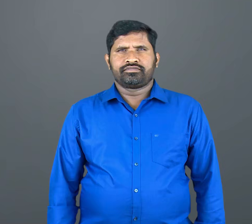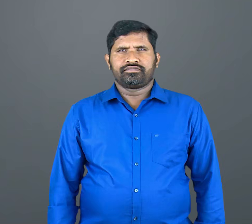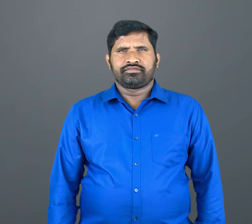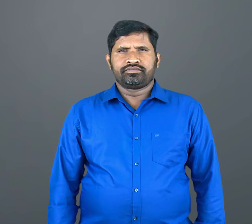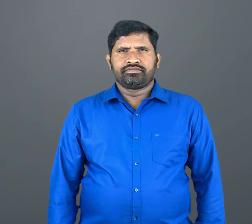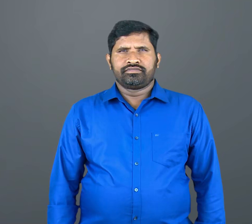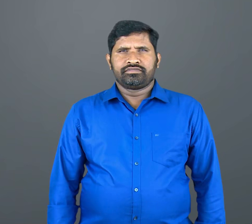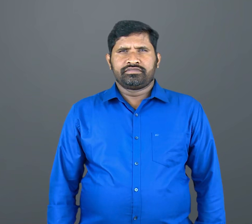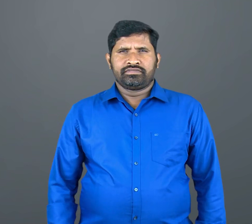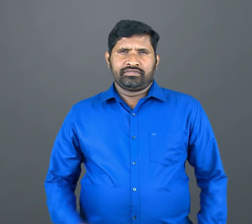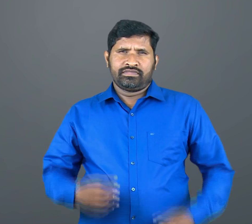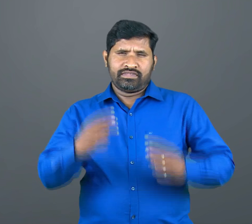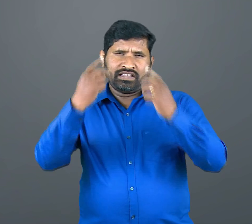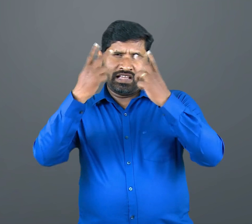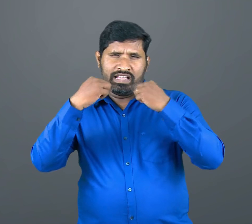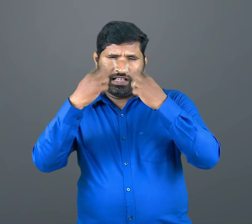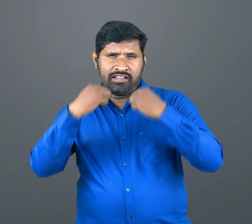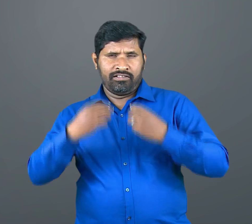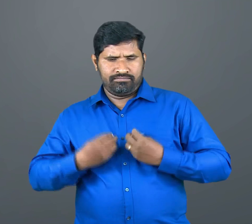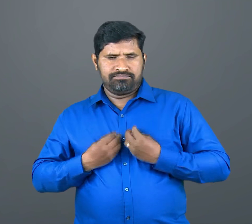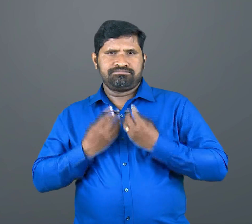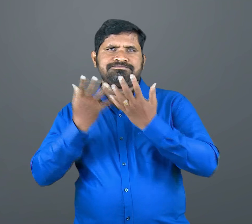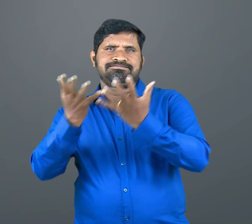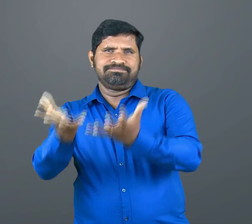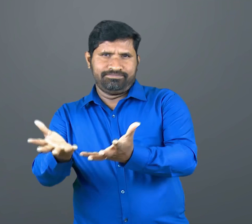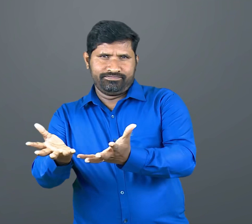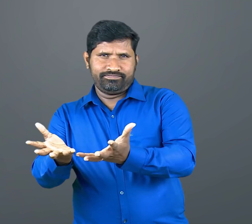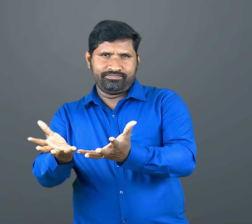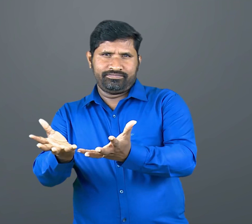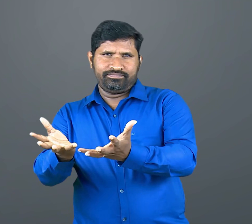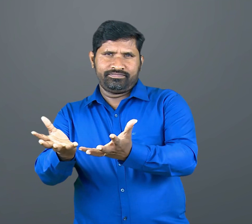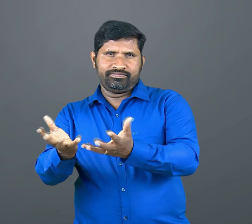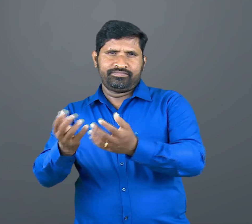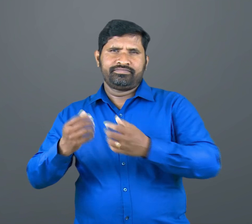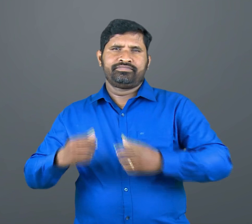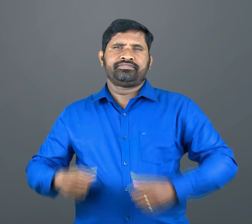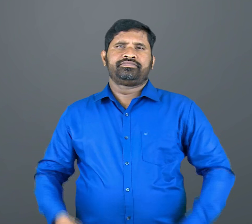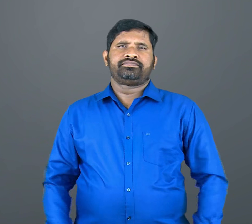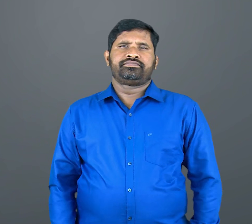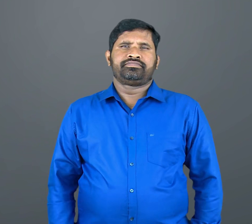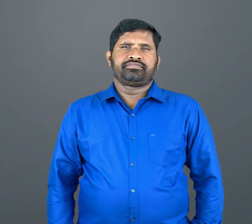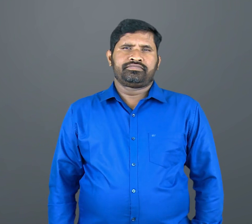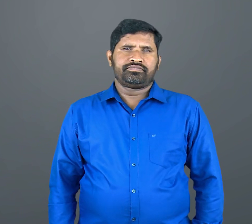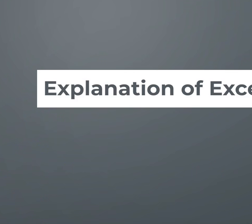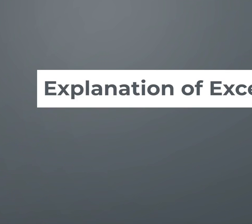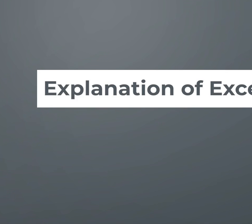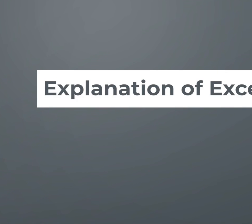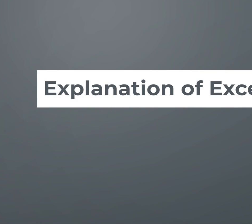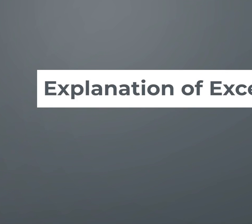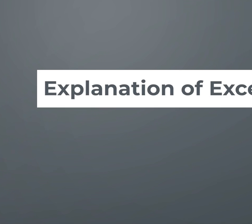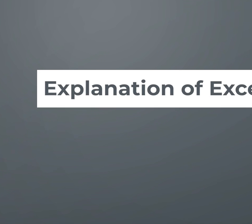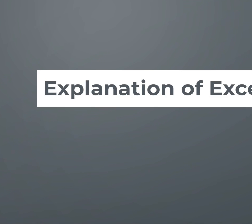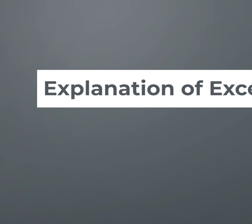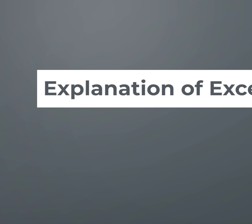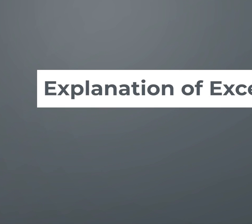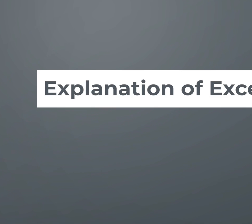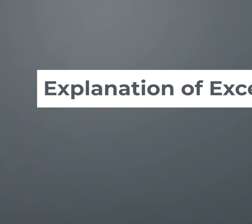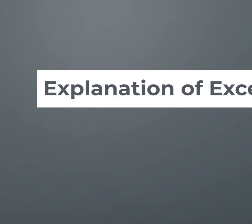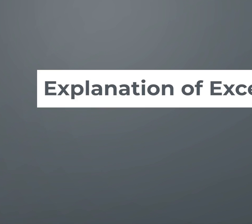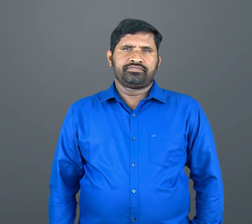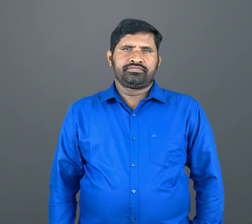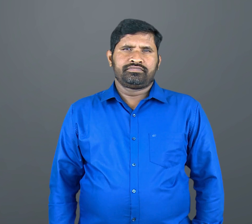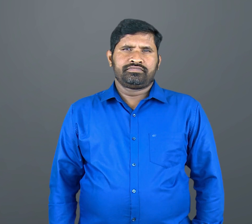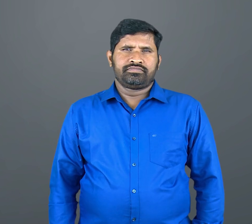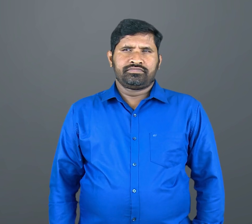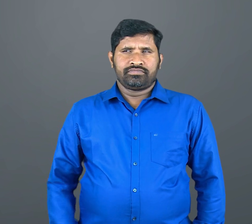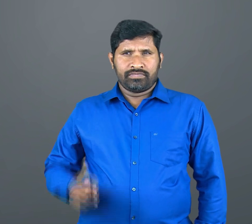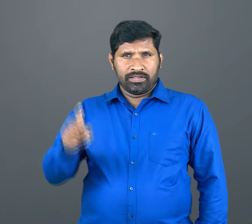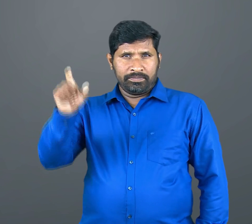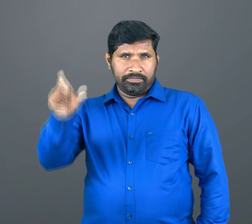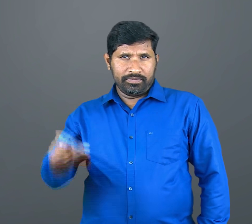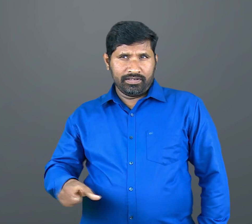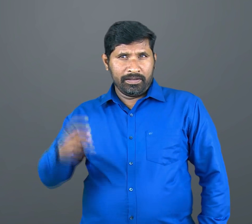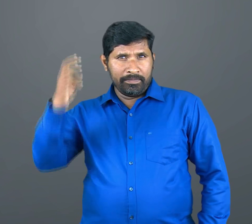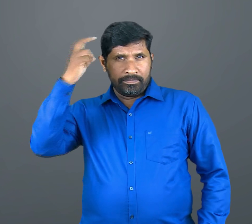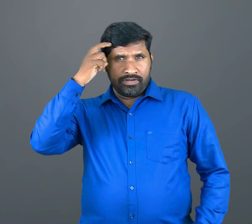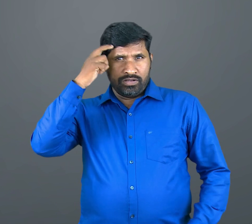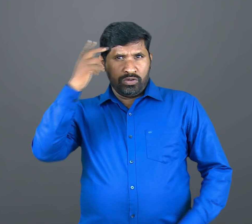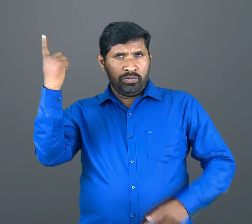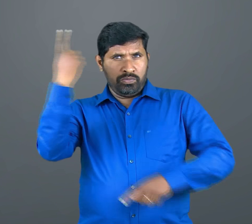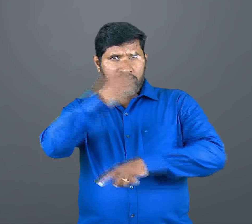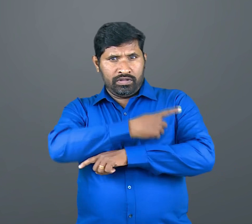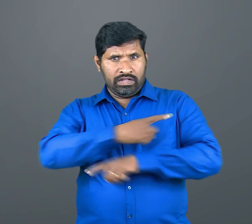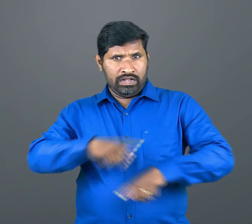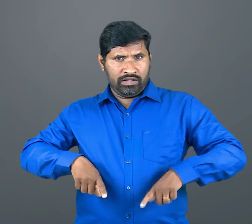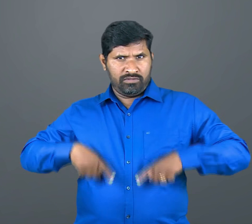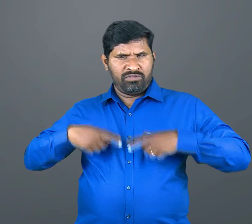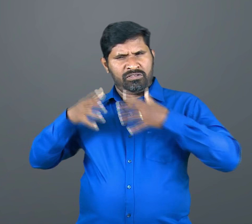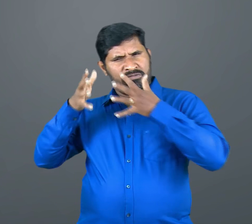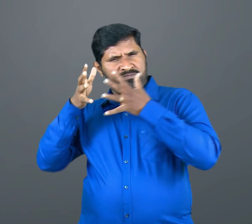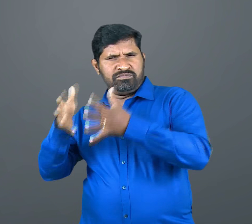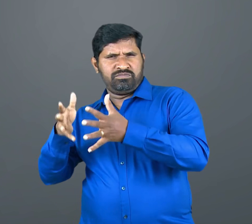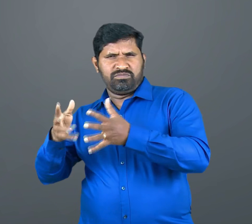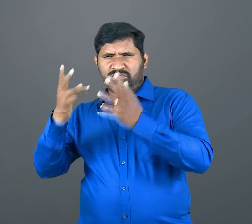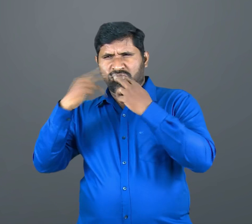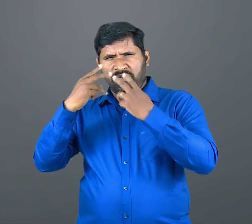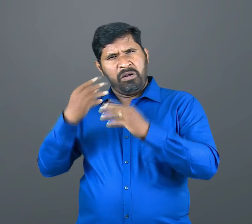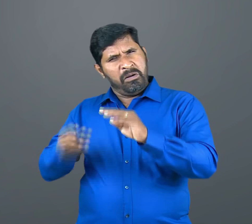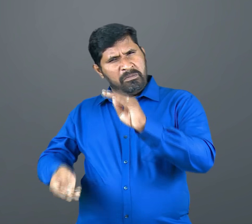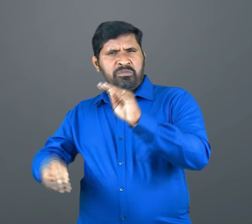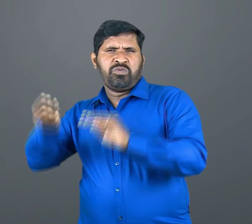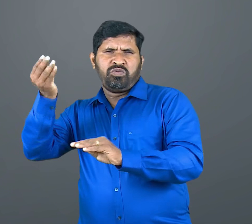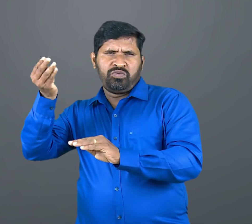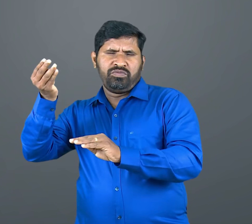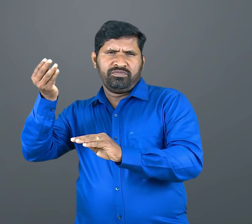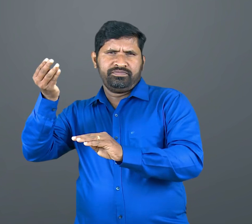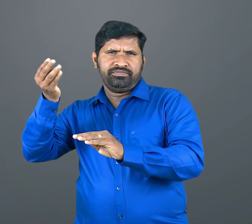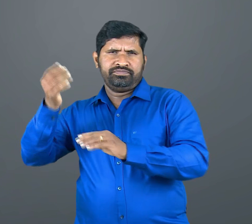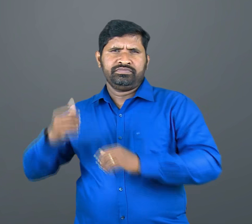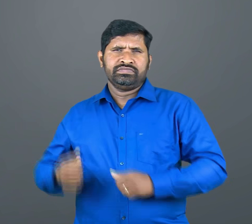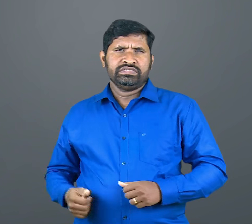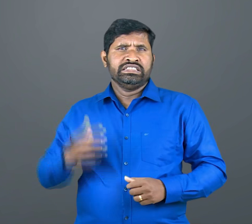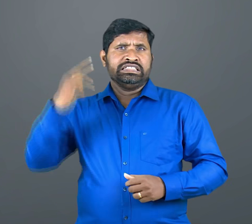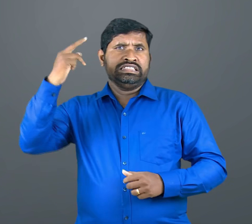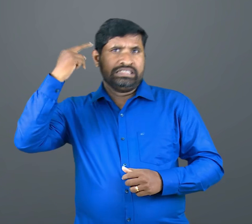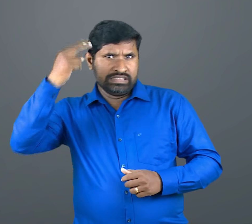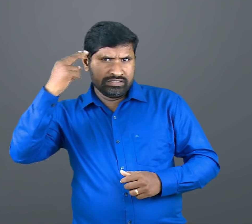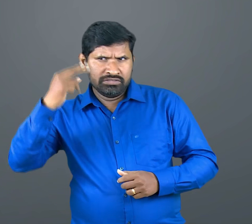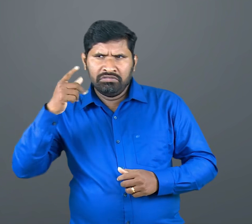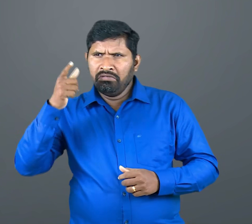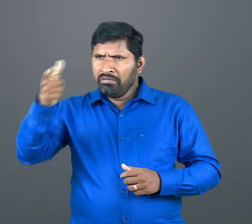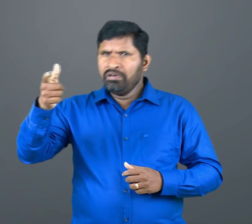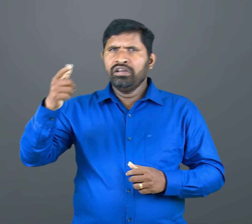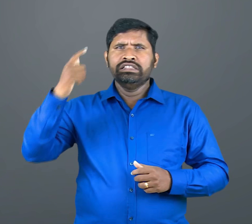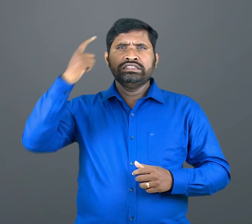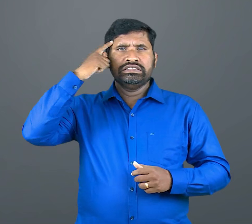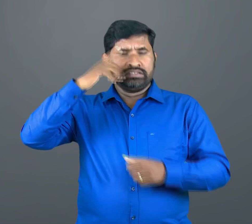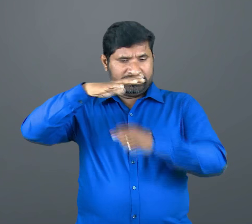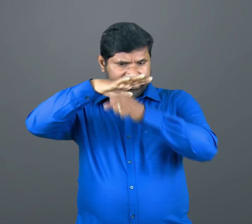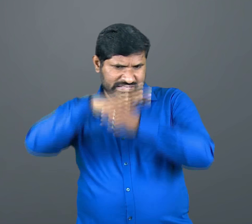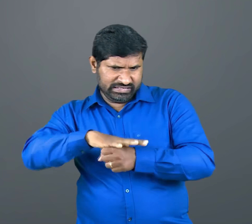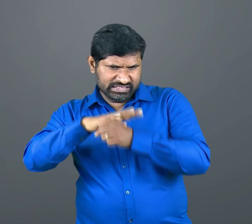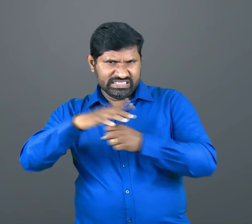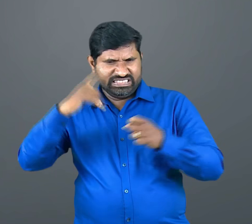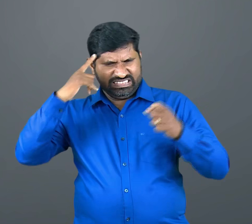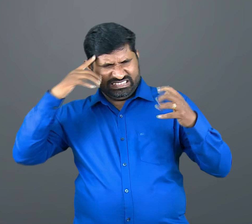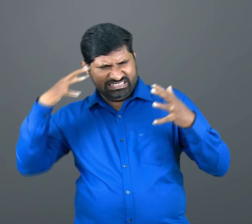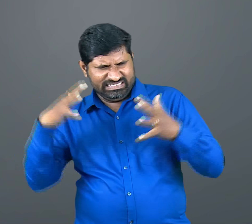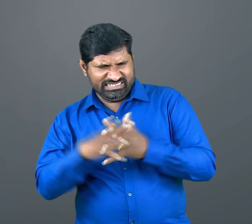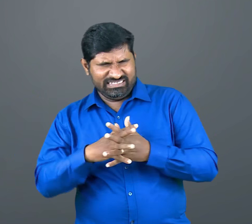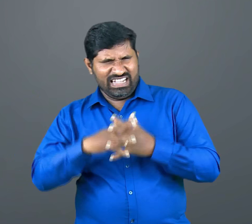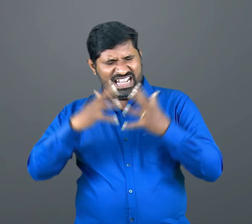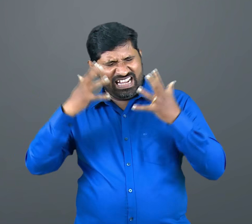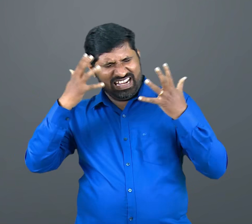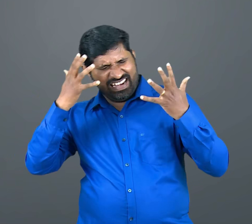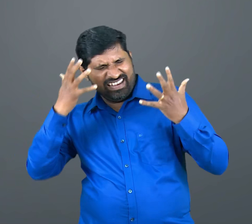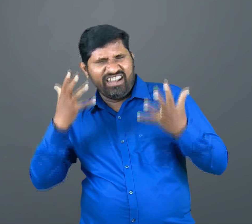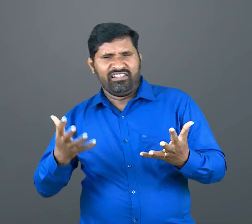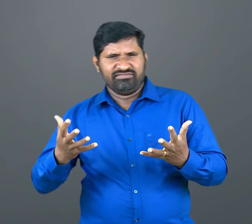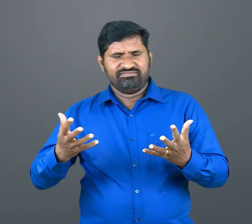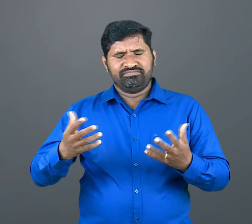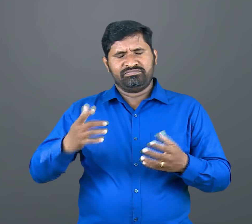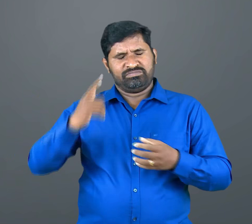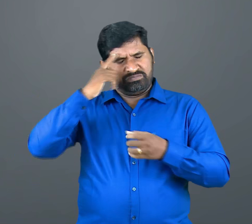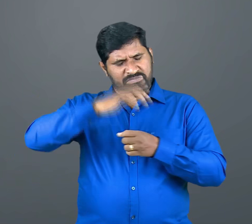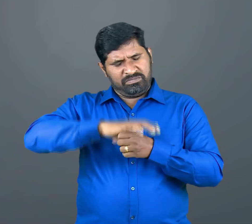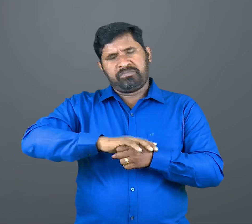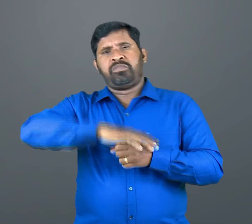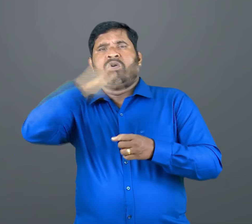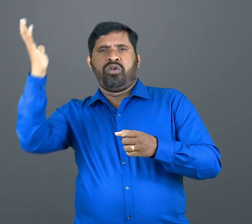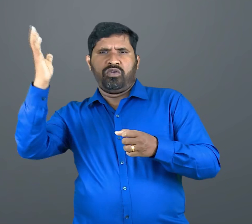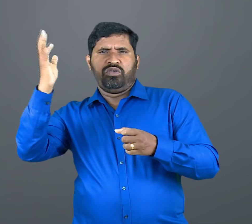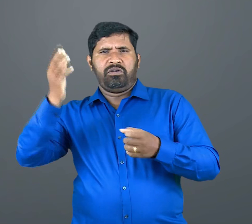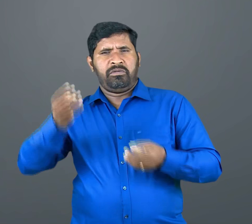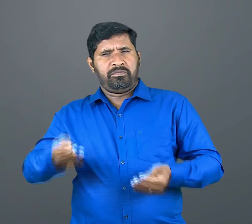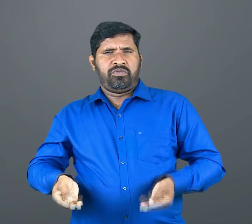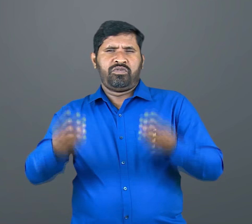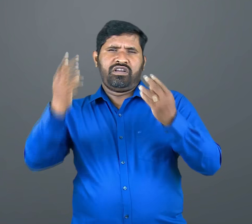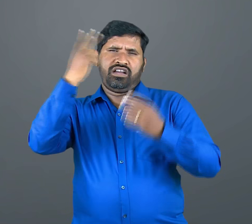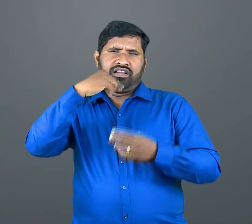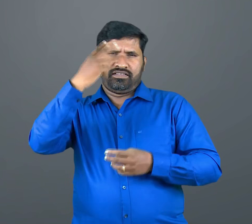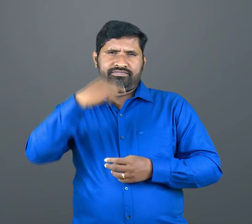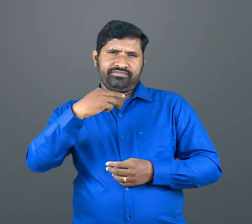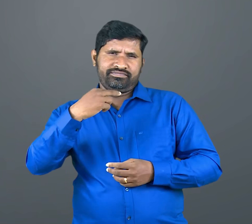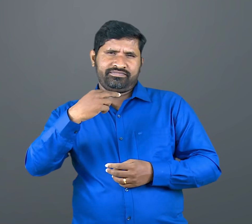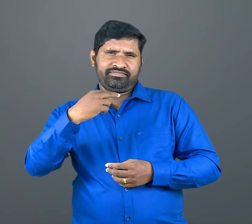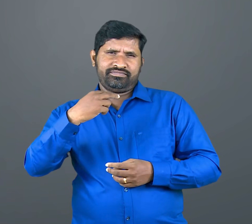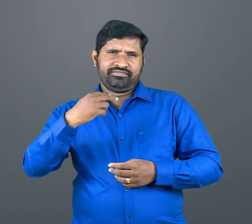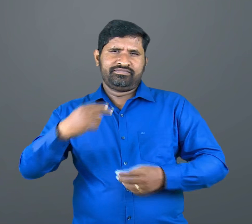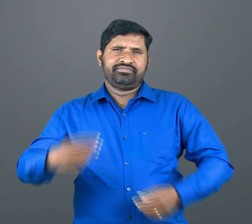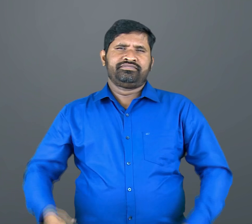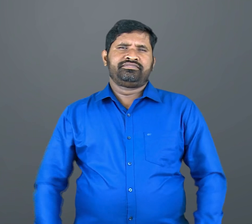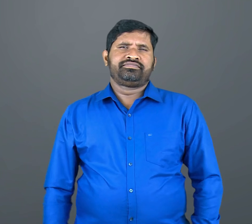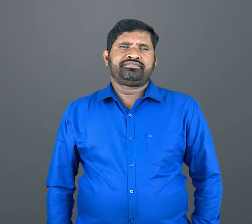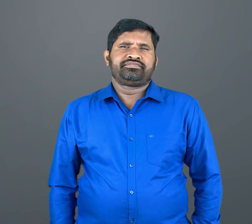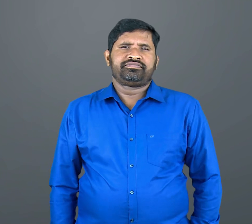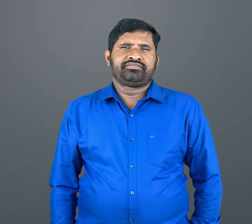Excessive crying